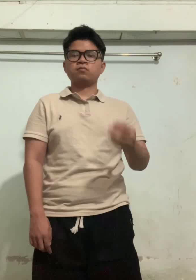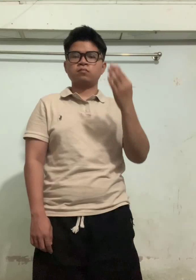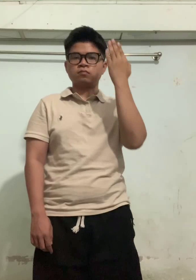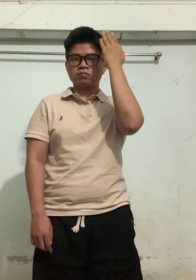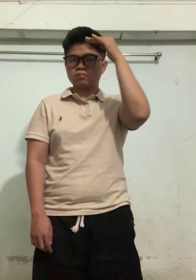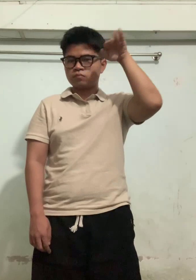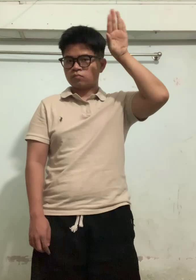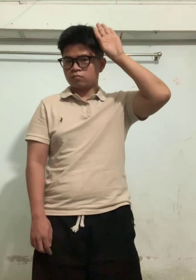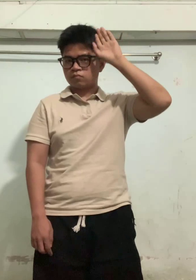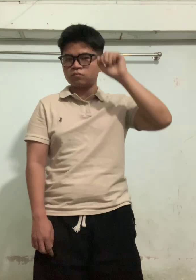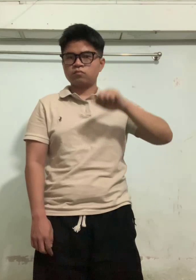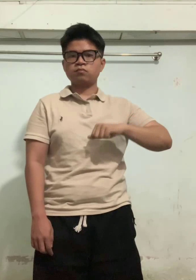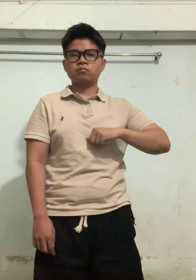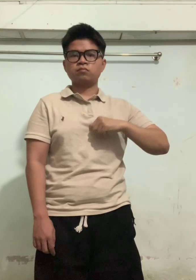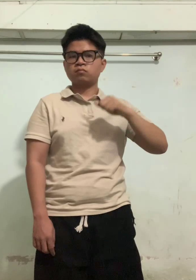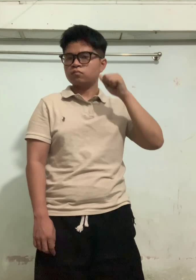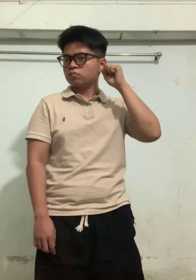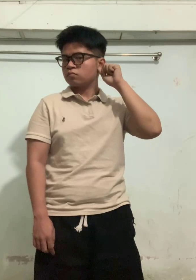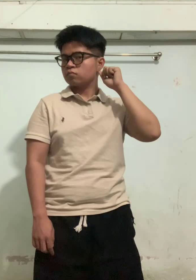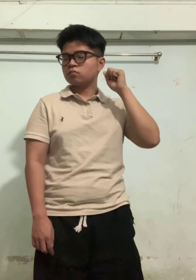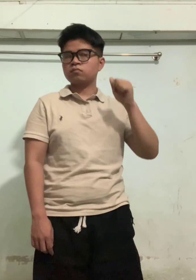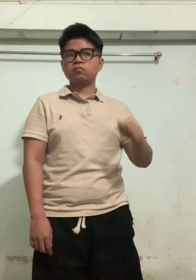thay co